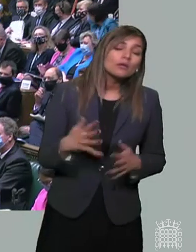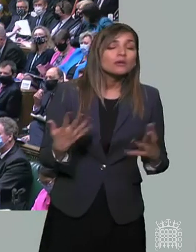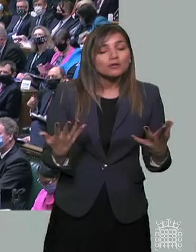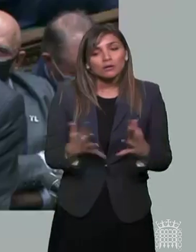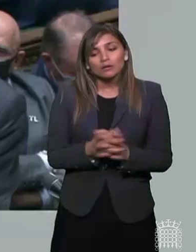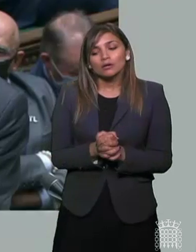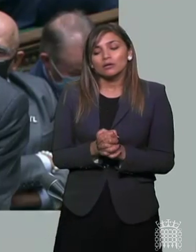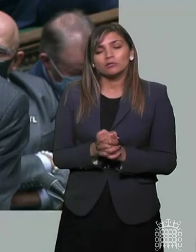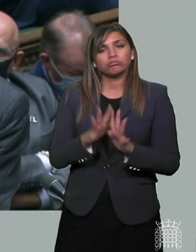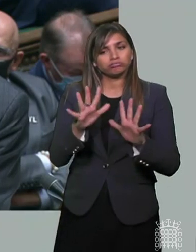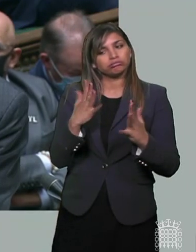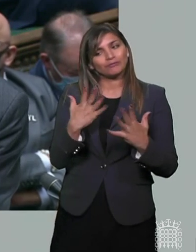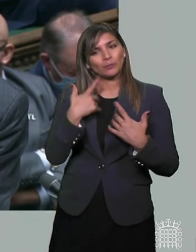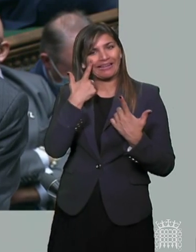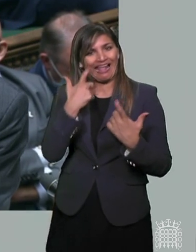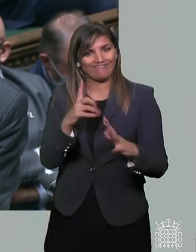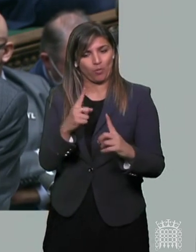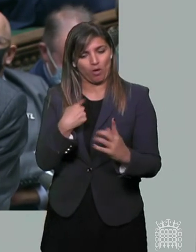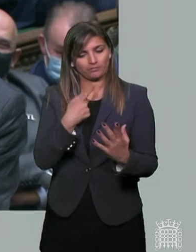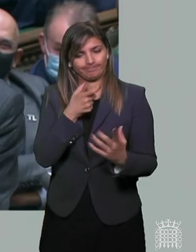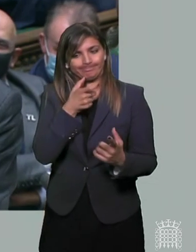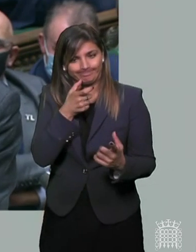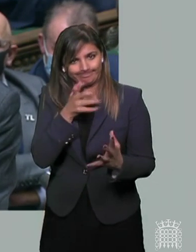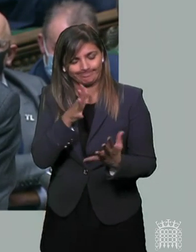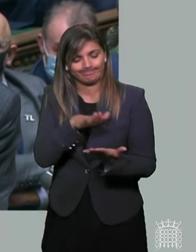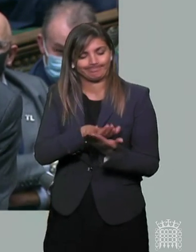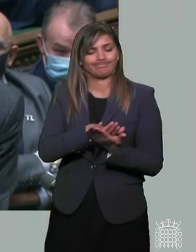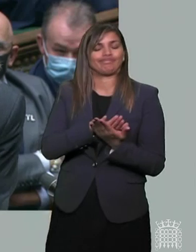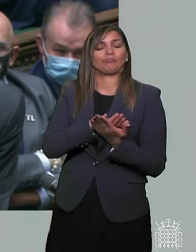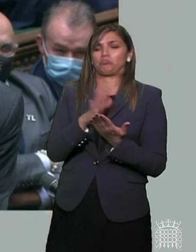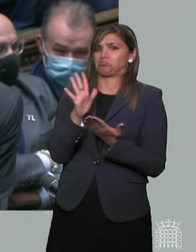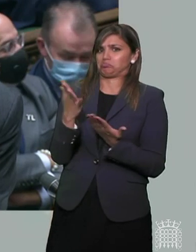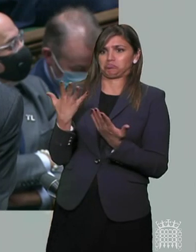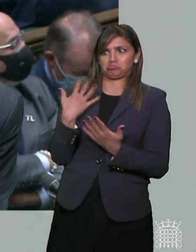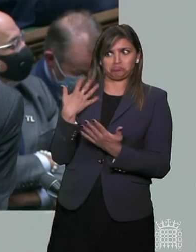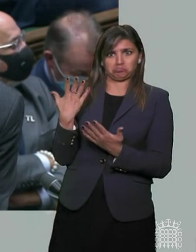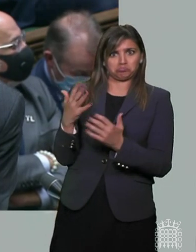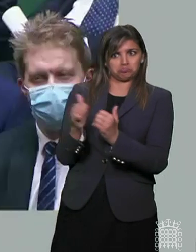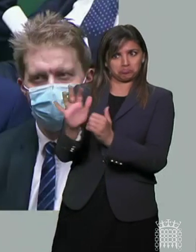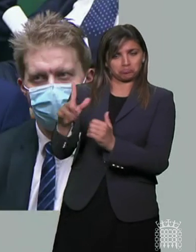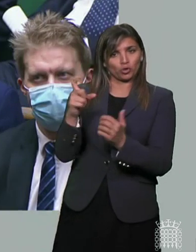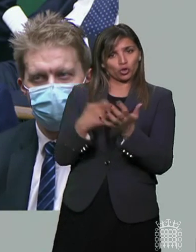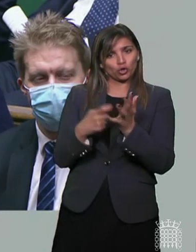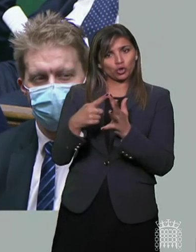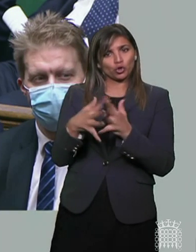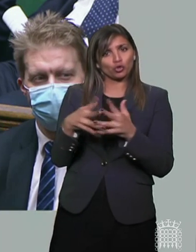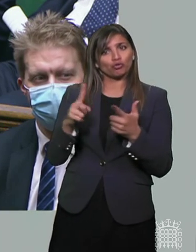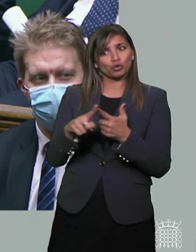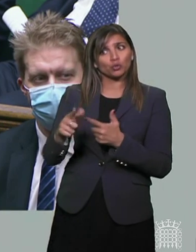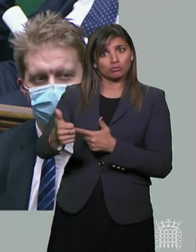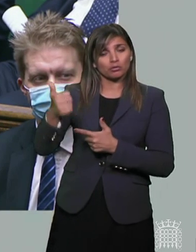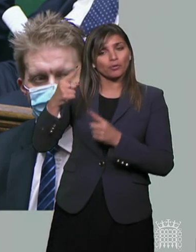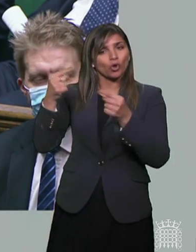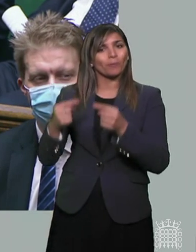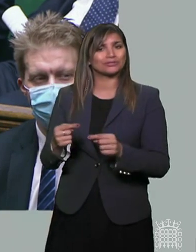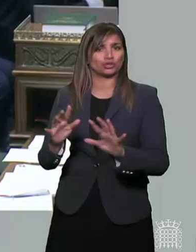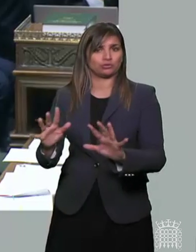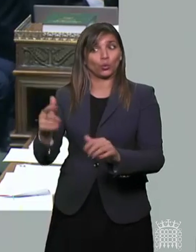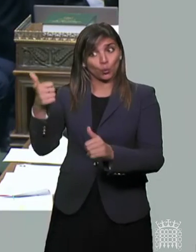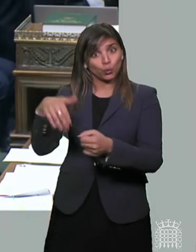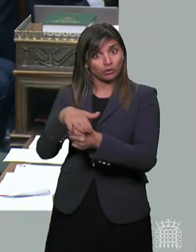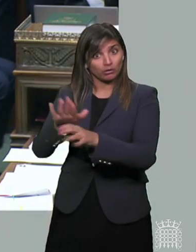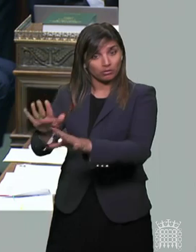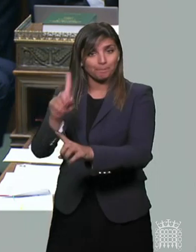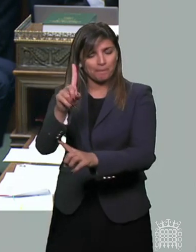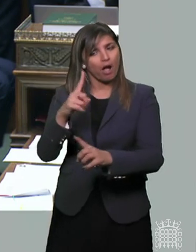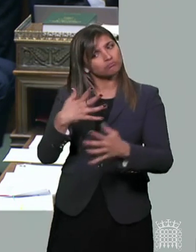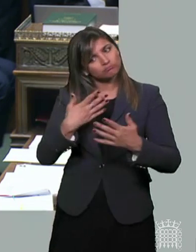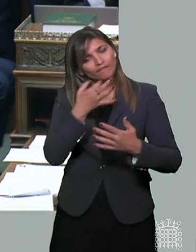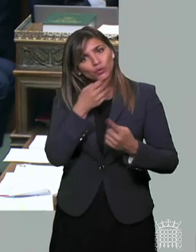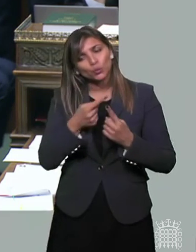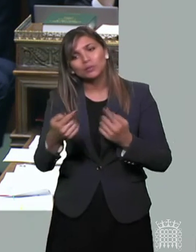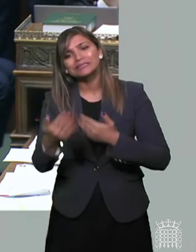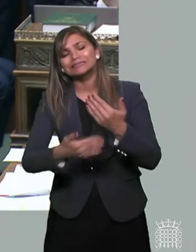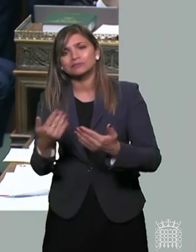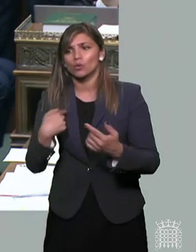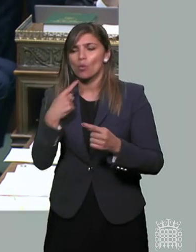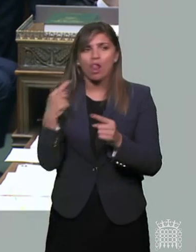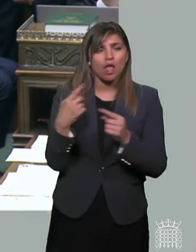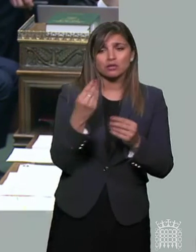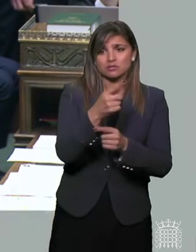My brief says I should be very careful of what I say. I have no doubt that Crewe is a strong contender, but further details of the competition will be announced in the coming weeks.